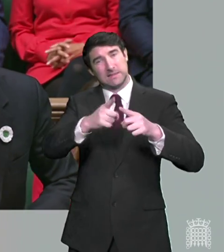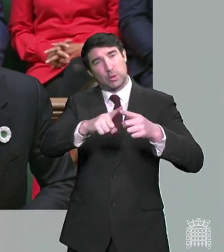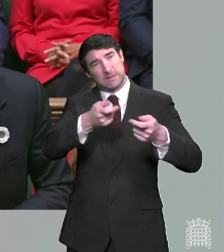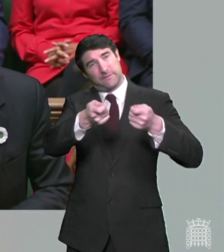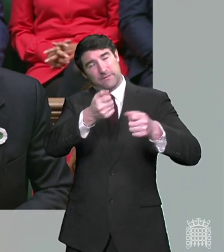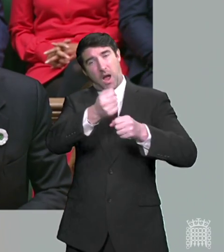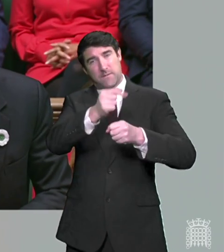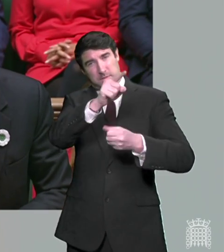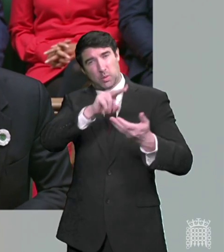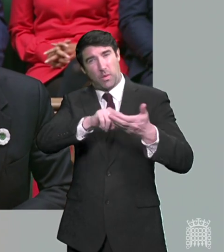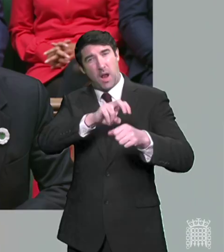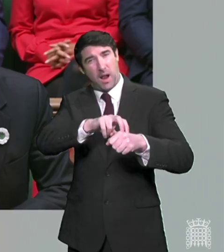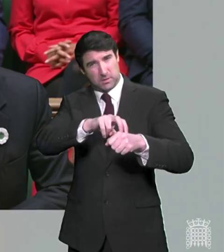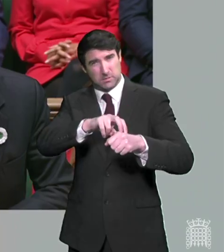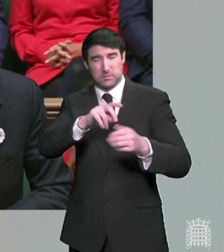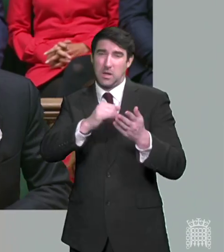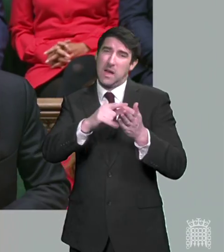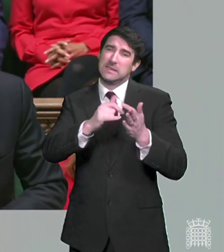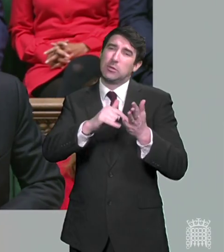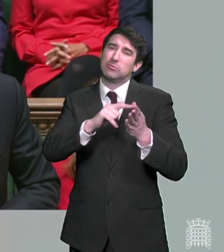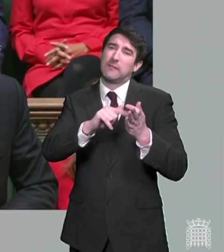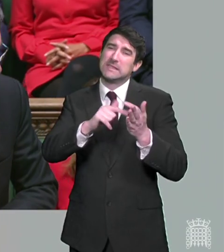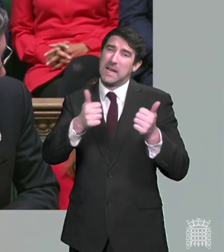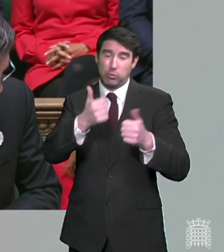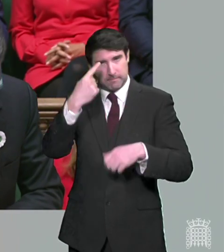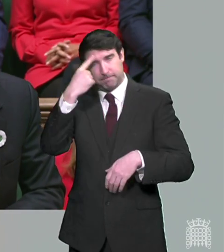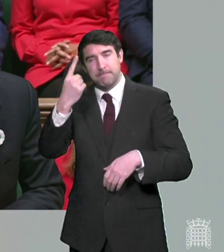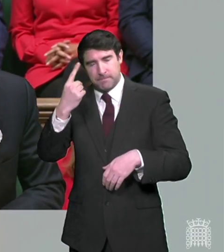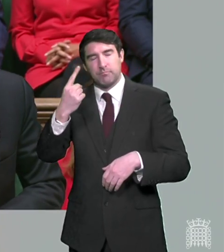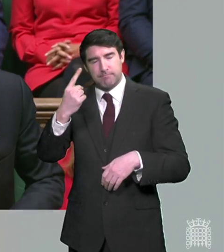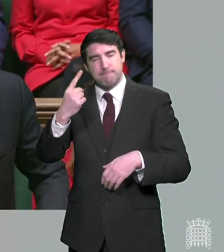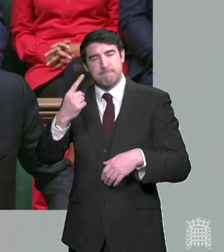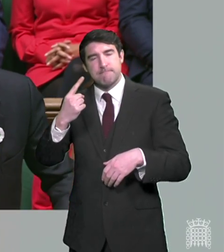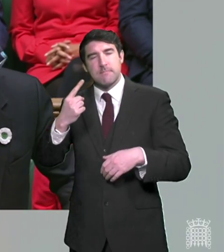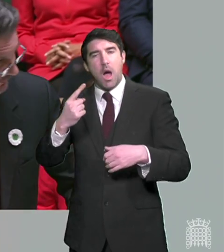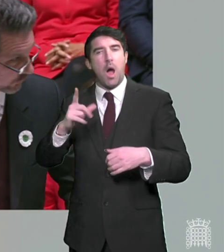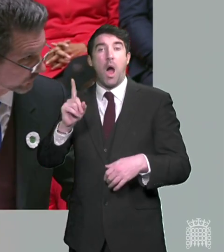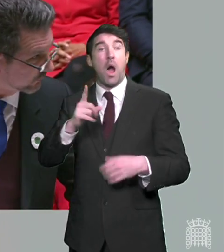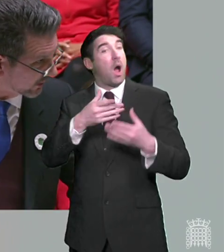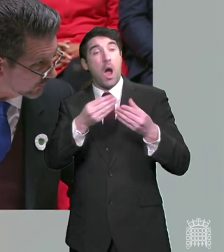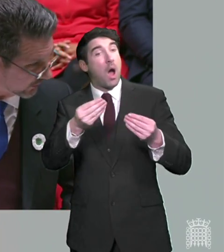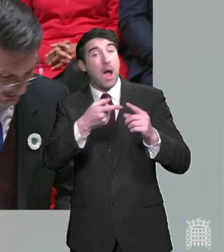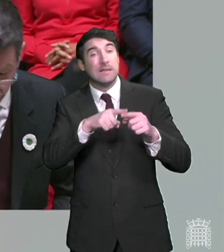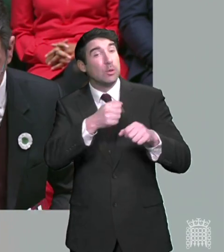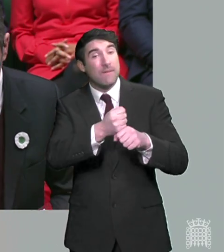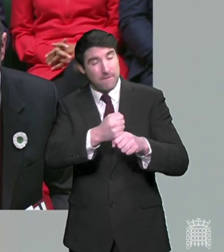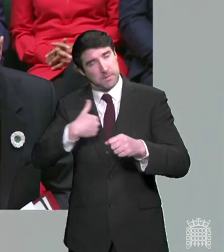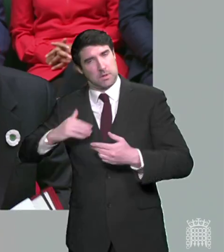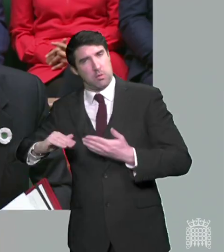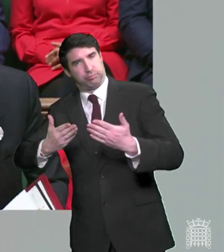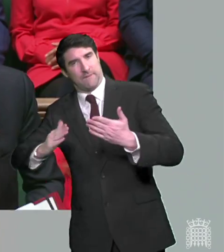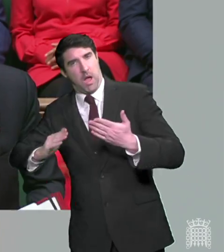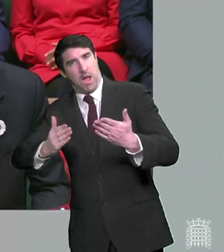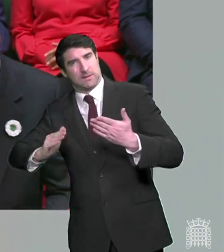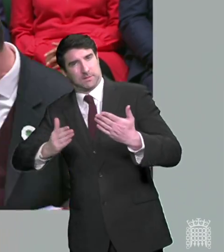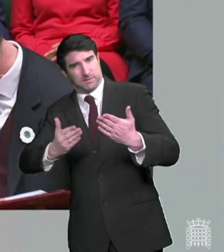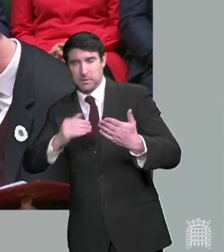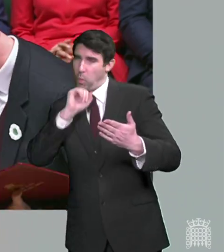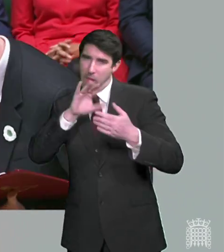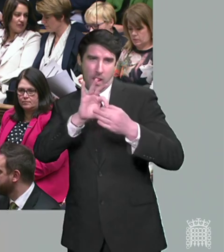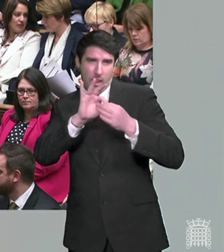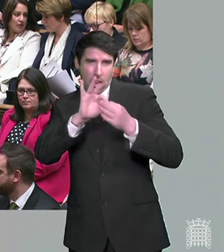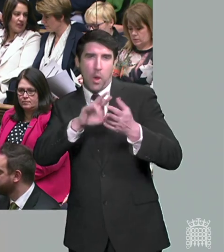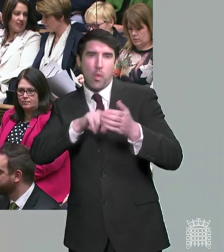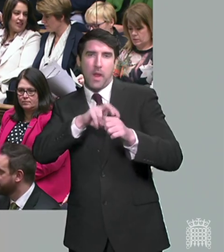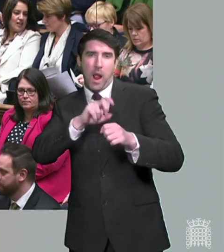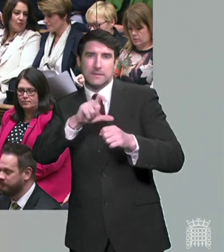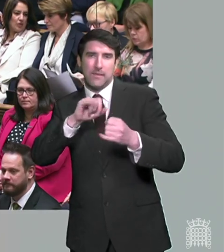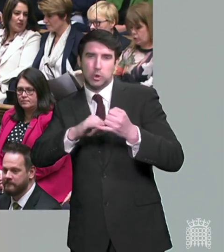In the meantime, the Secretary of State has introduced appropriate measures to protect the delivery of all public services, and my officials continue to engage regularly with the Northern Ireland civil service.